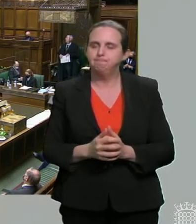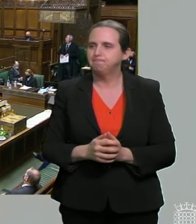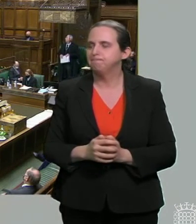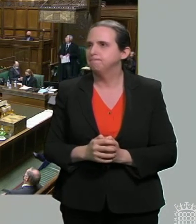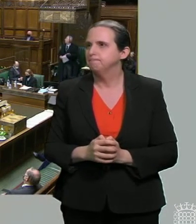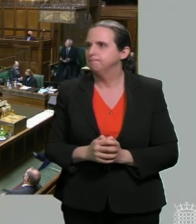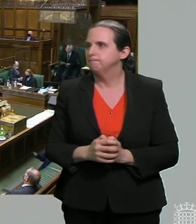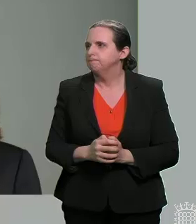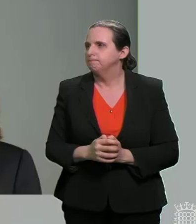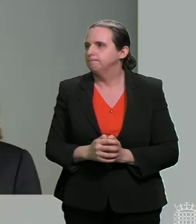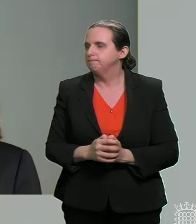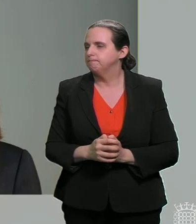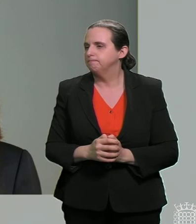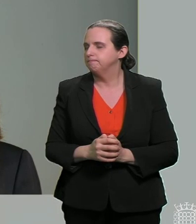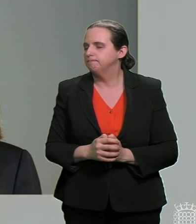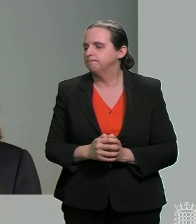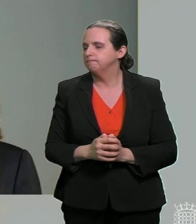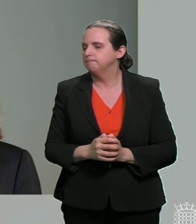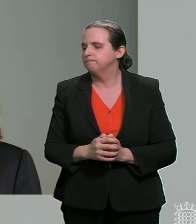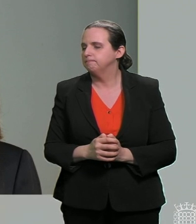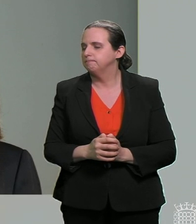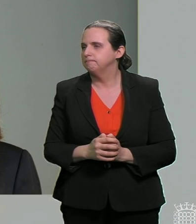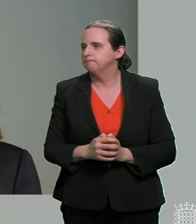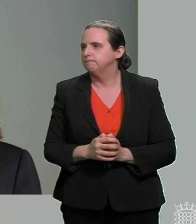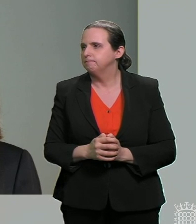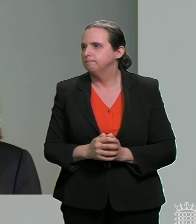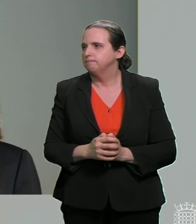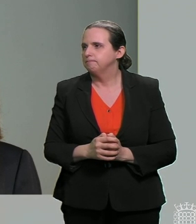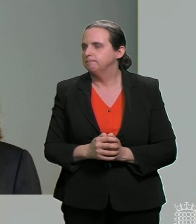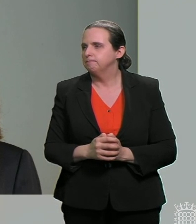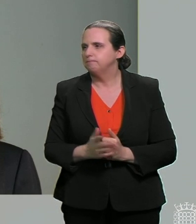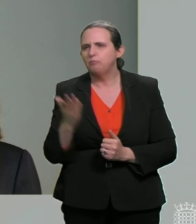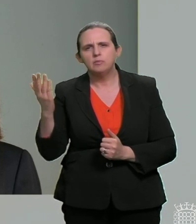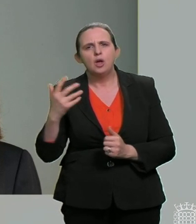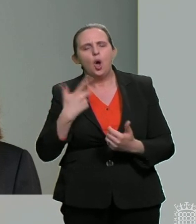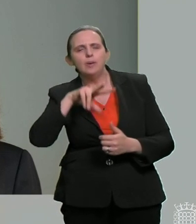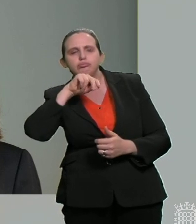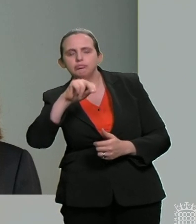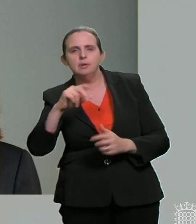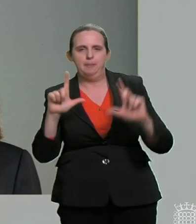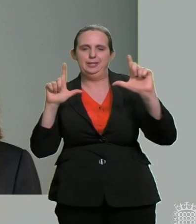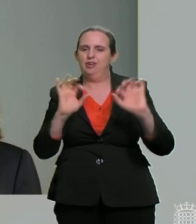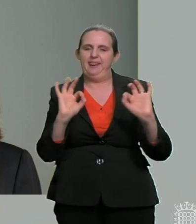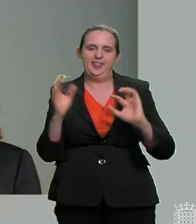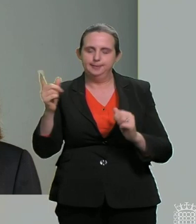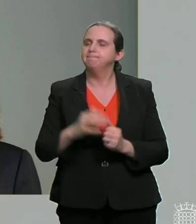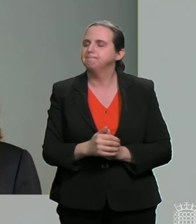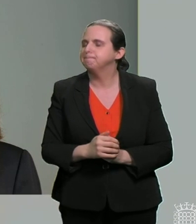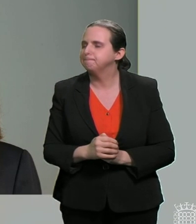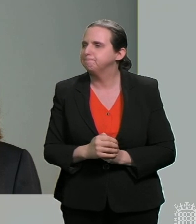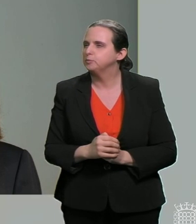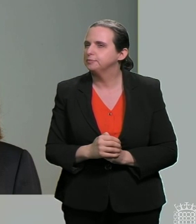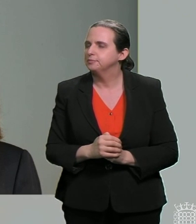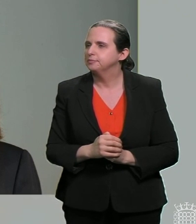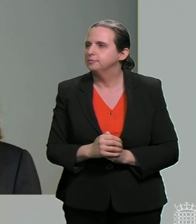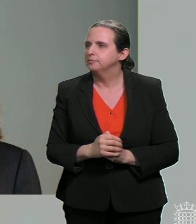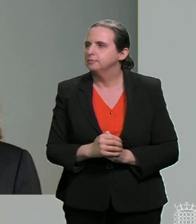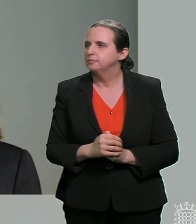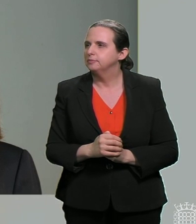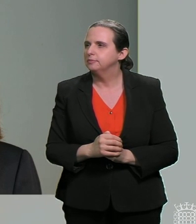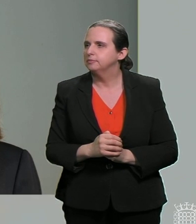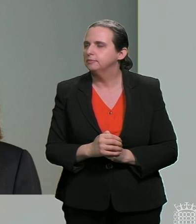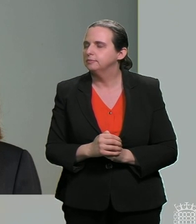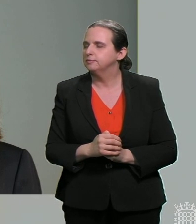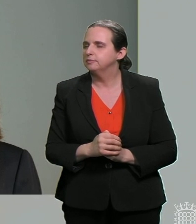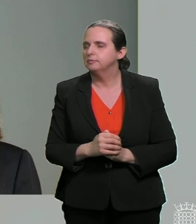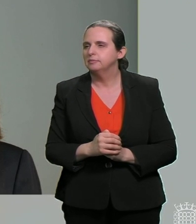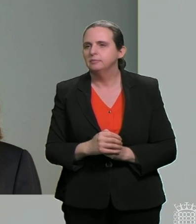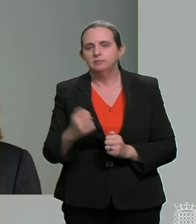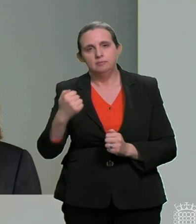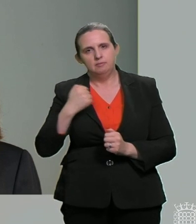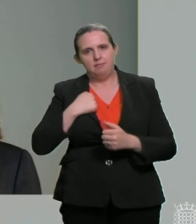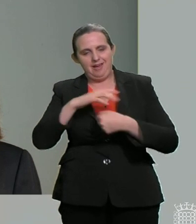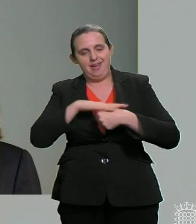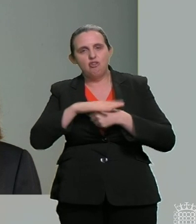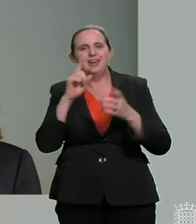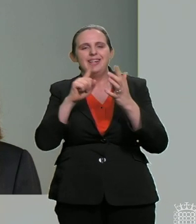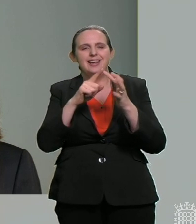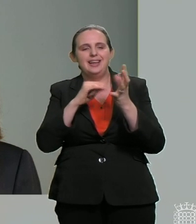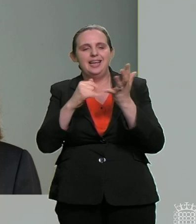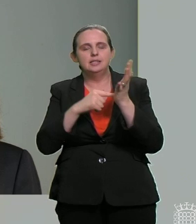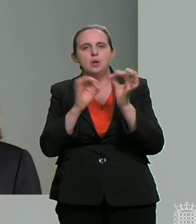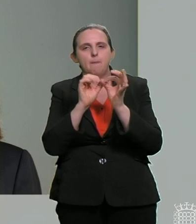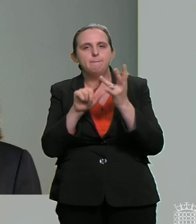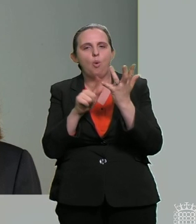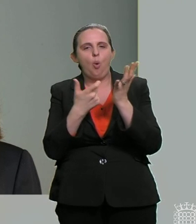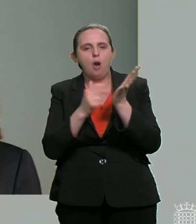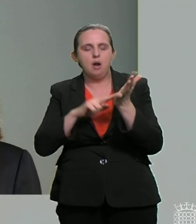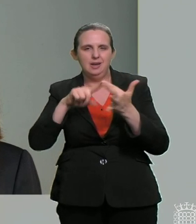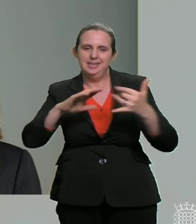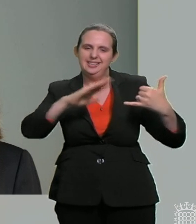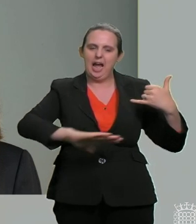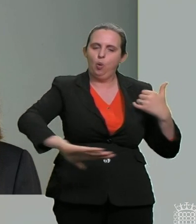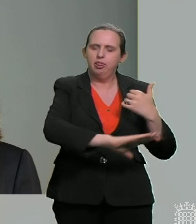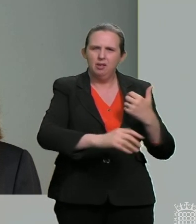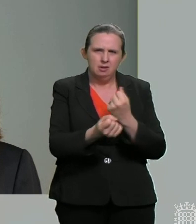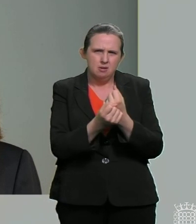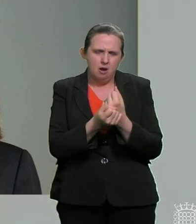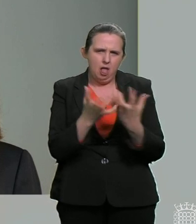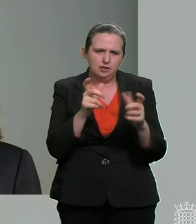There is no shortage of commitment or compassion in my town of Eastbourne for homeless people, who are vulnerable and need complex support.